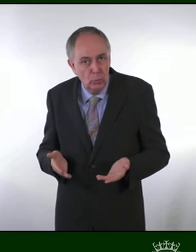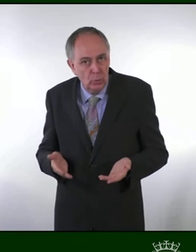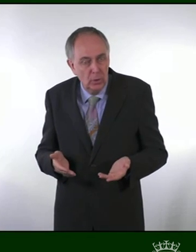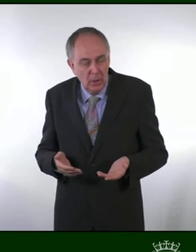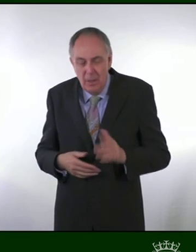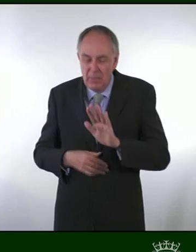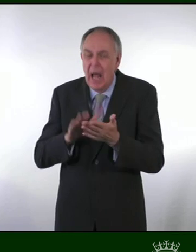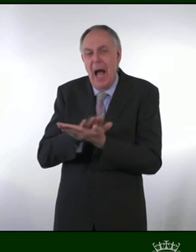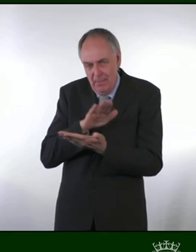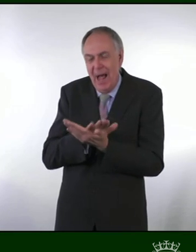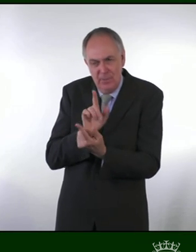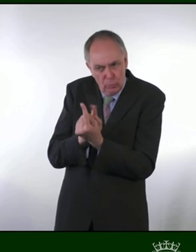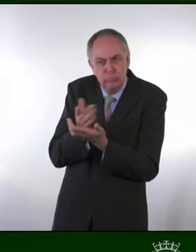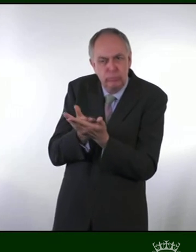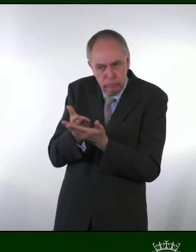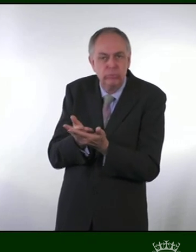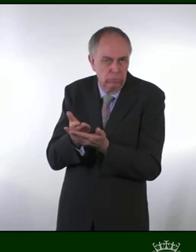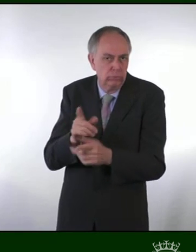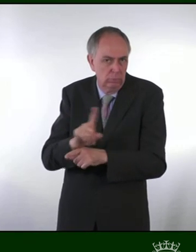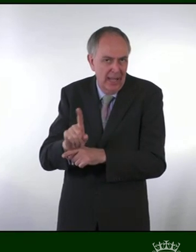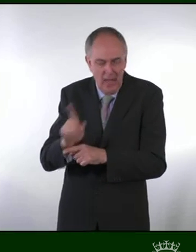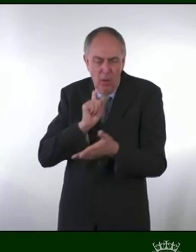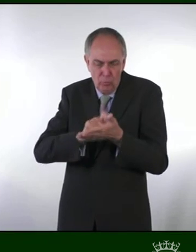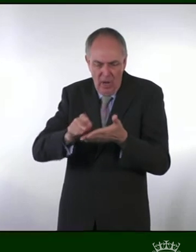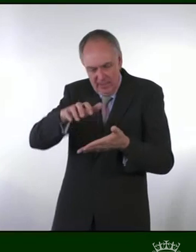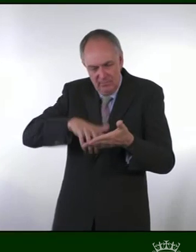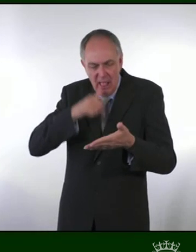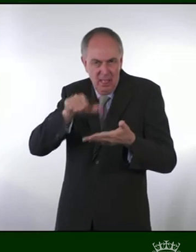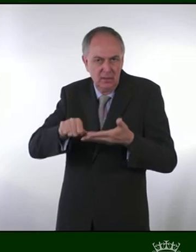I am happy to discuss it more fully with him and to write to him in detail.